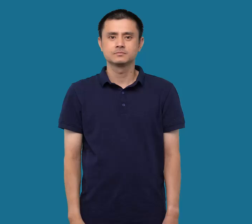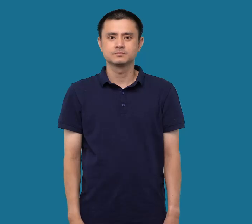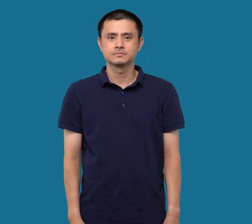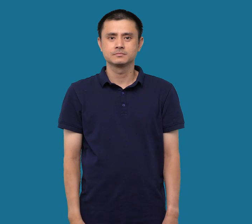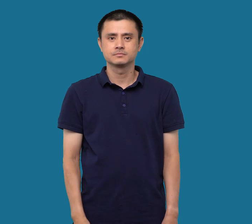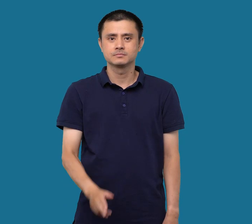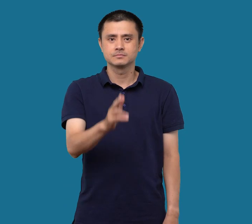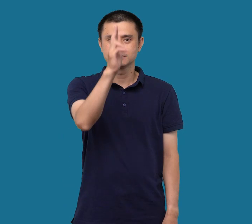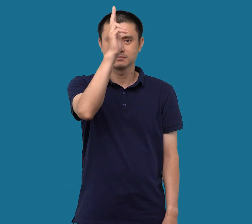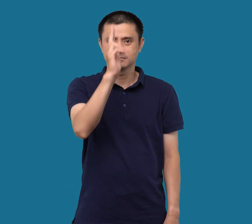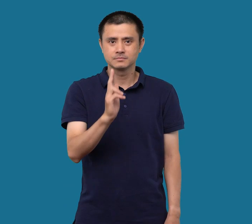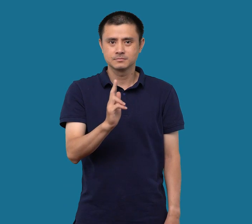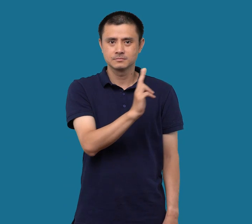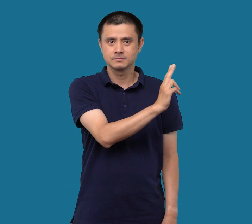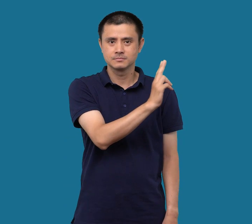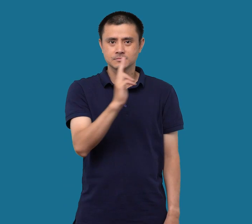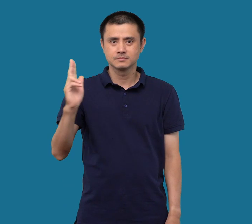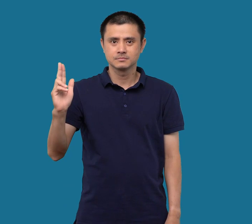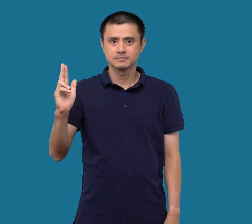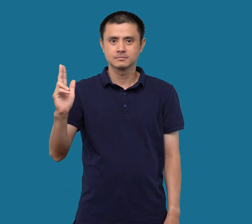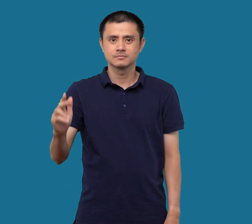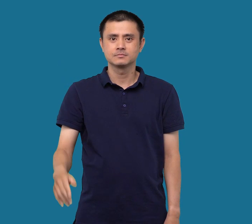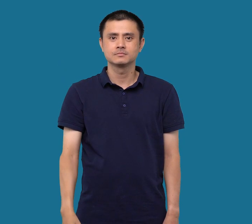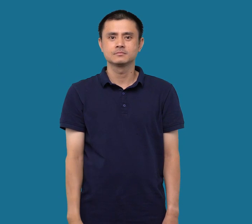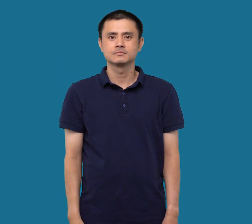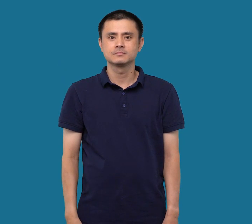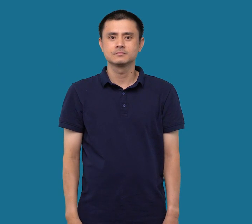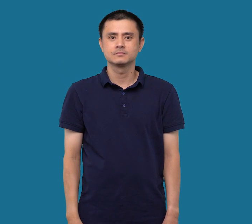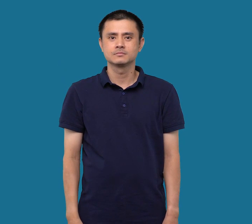giáo sĩ